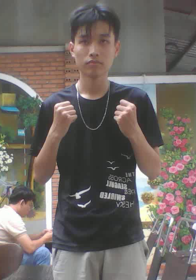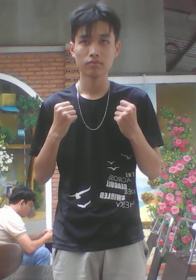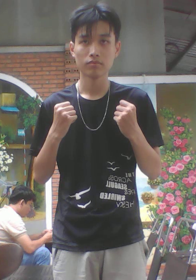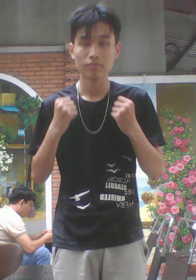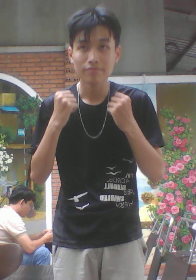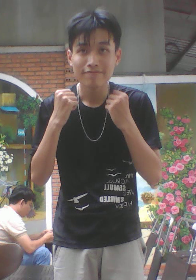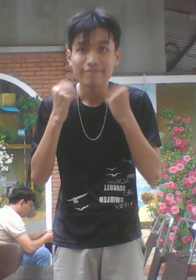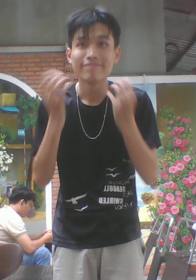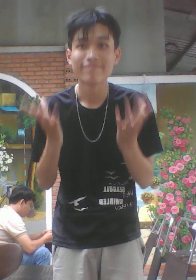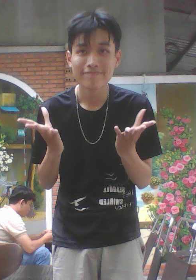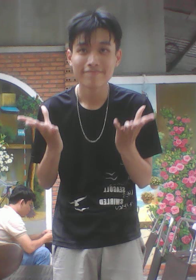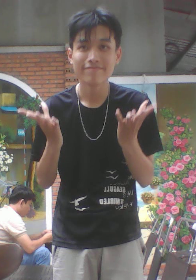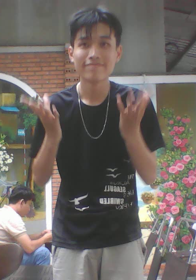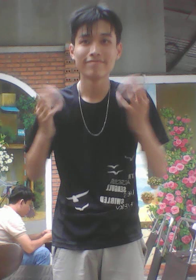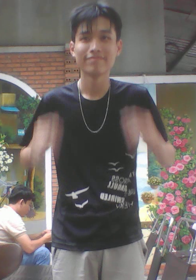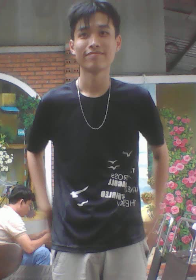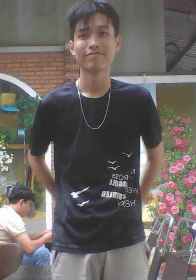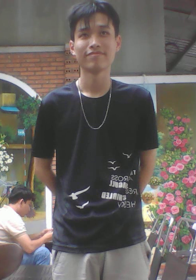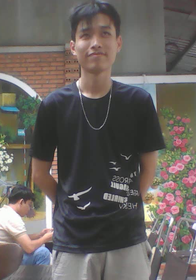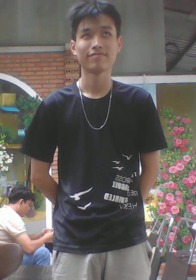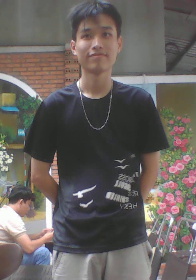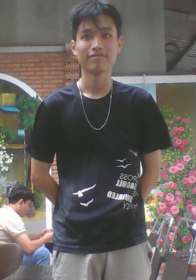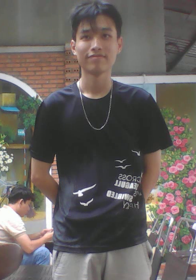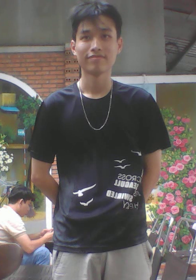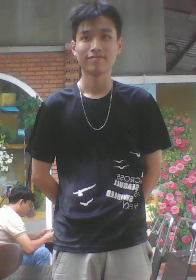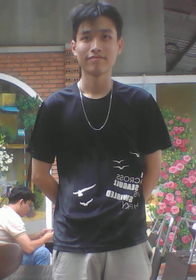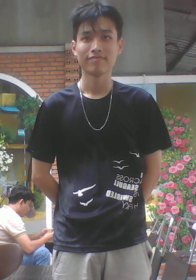cam on